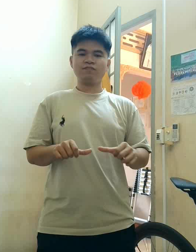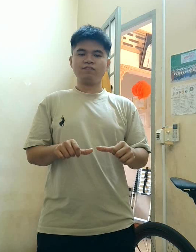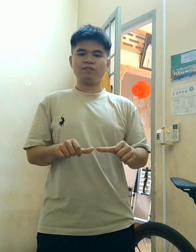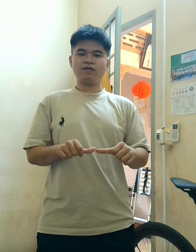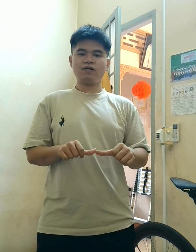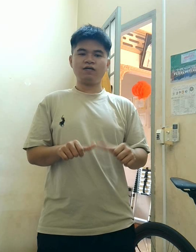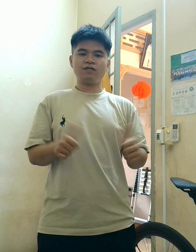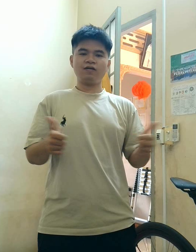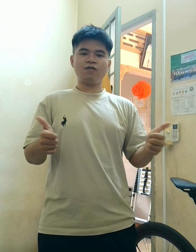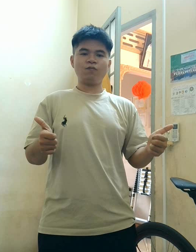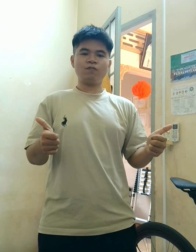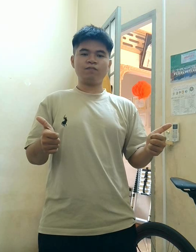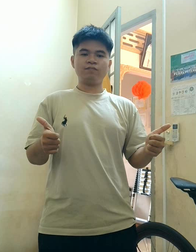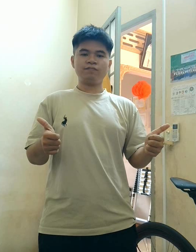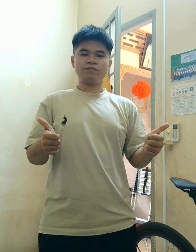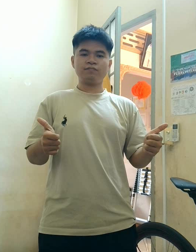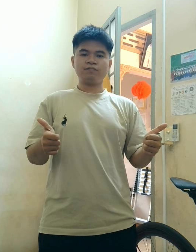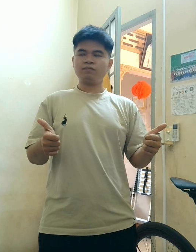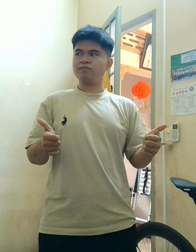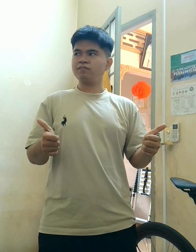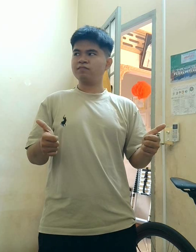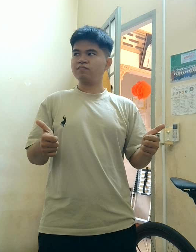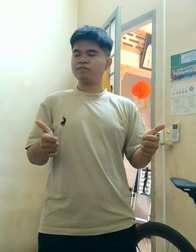o dau